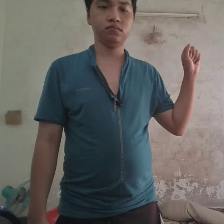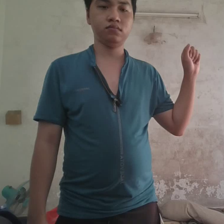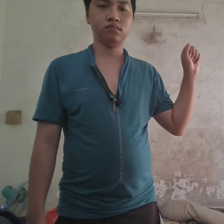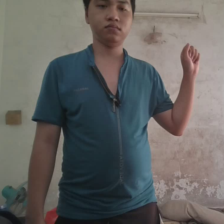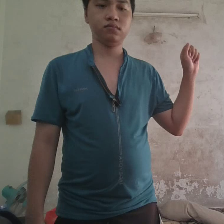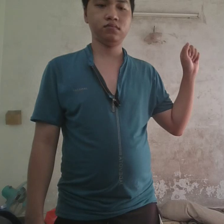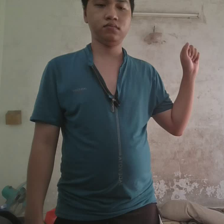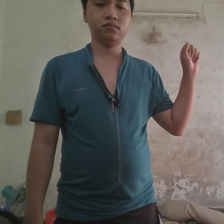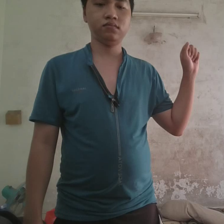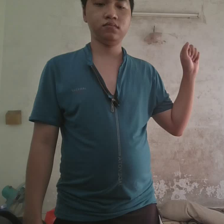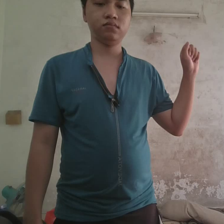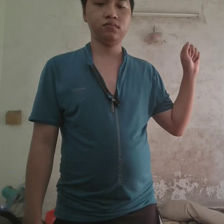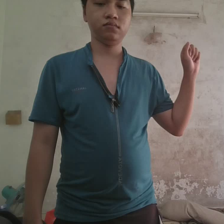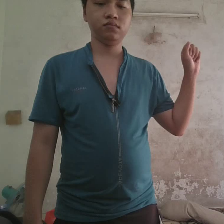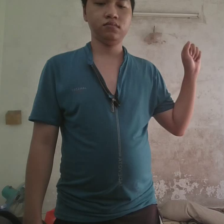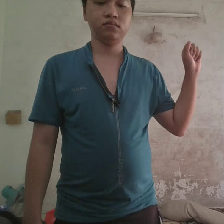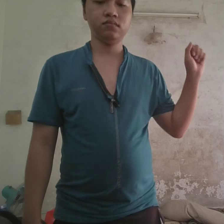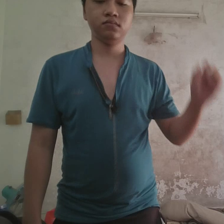a